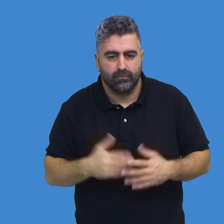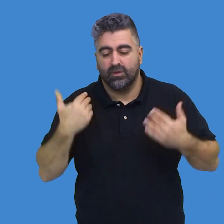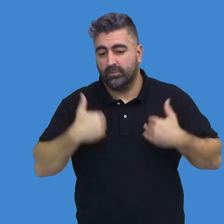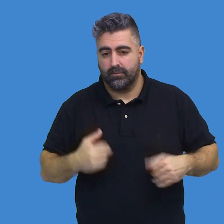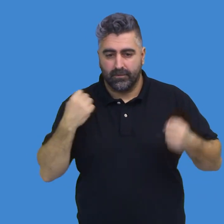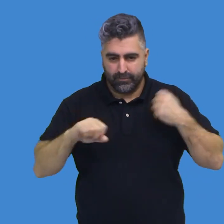cuerpo